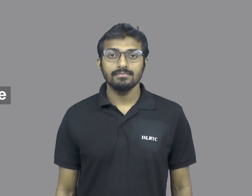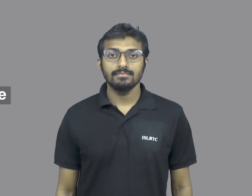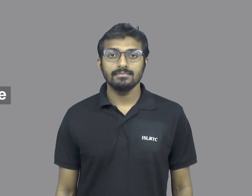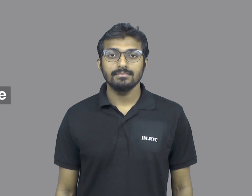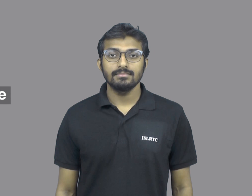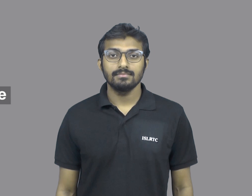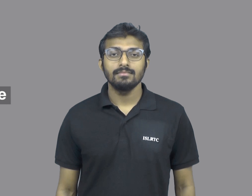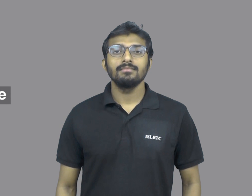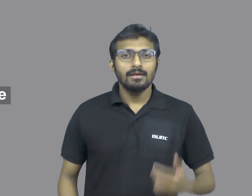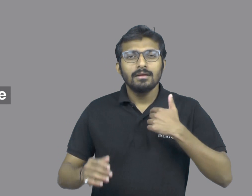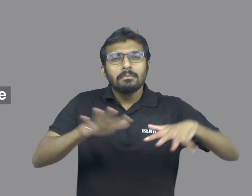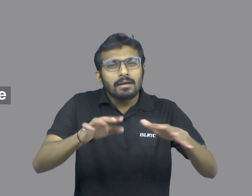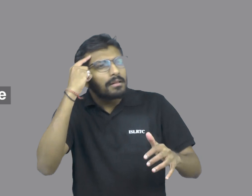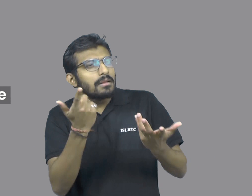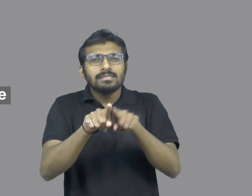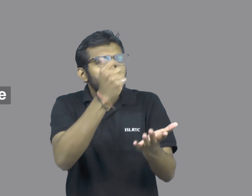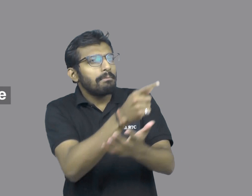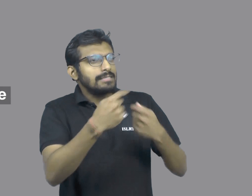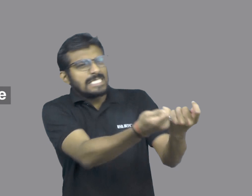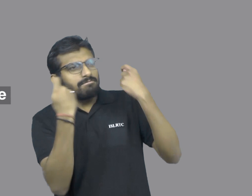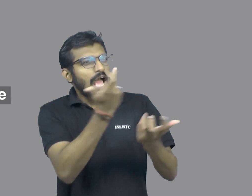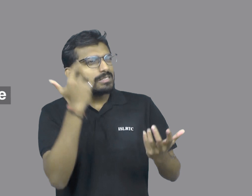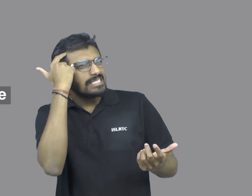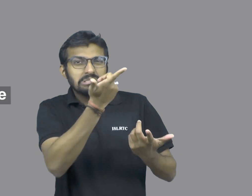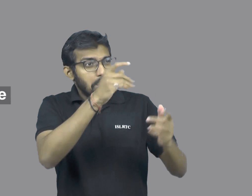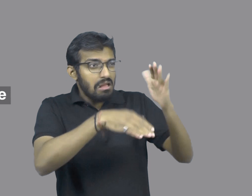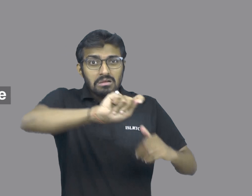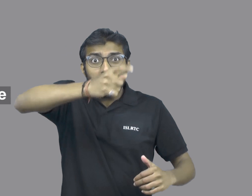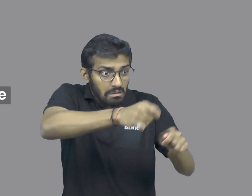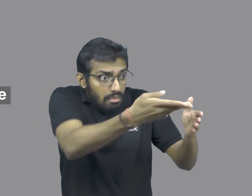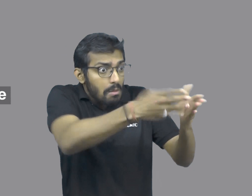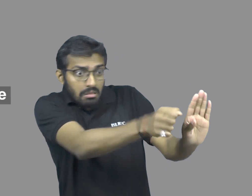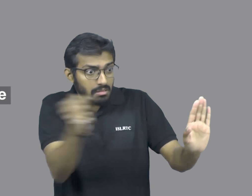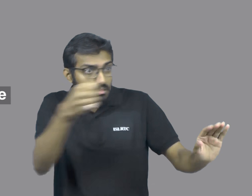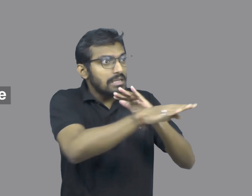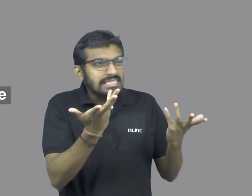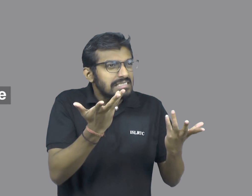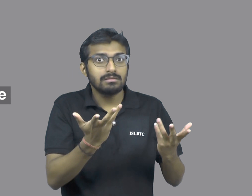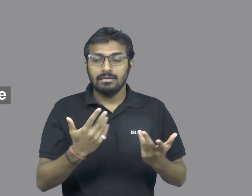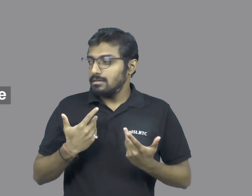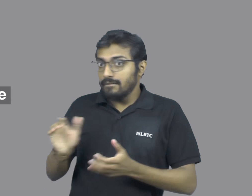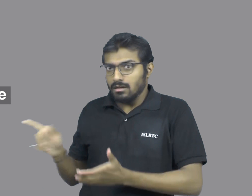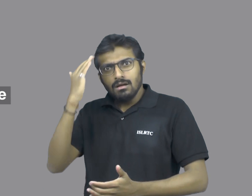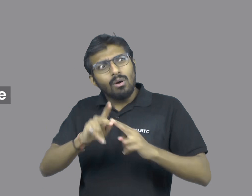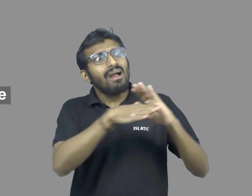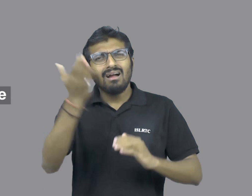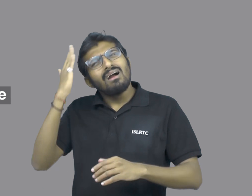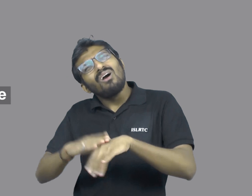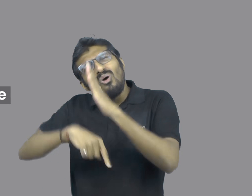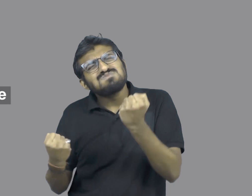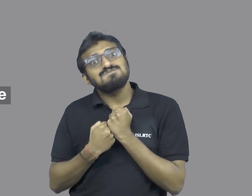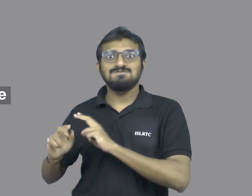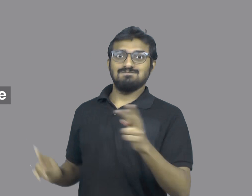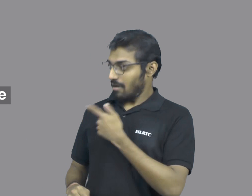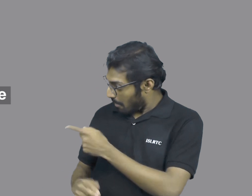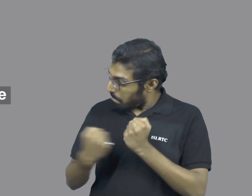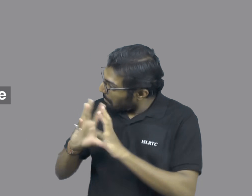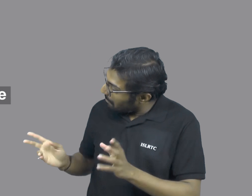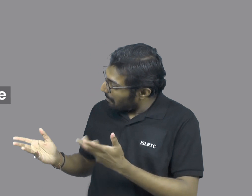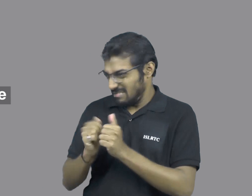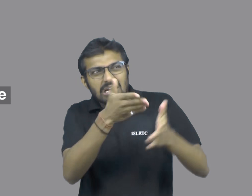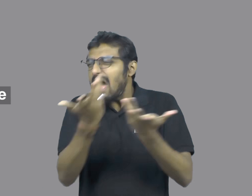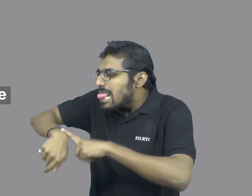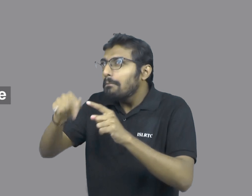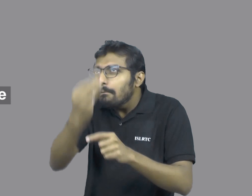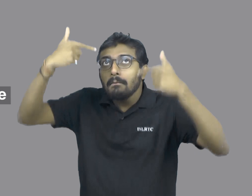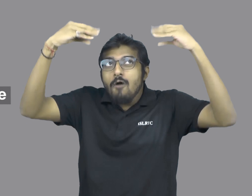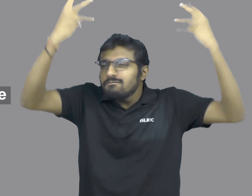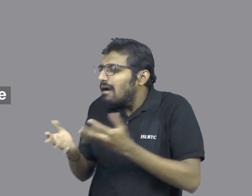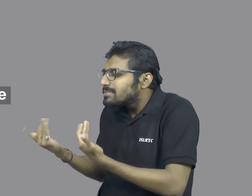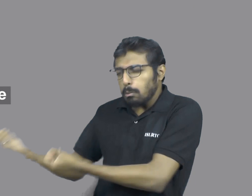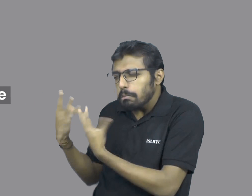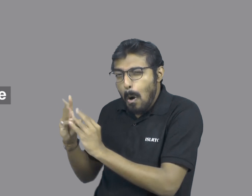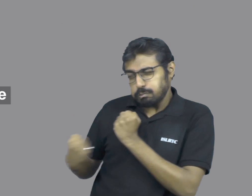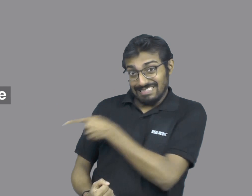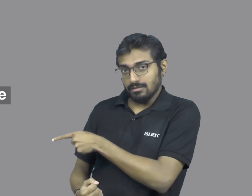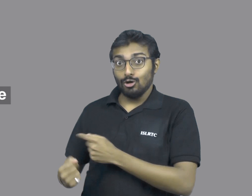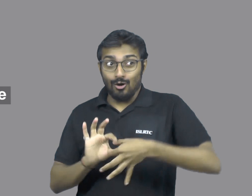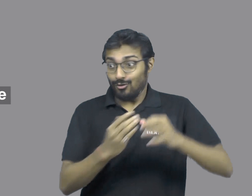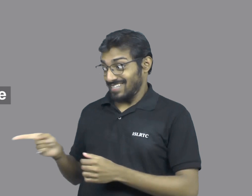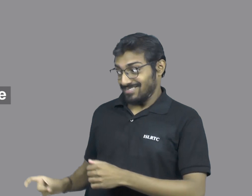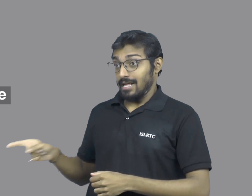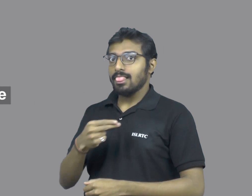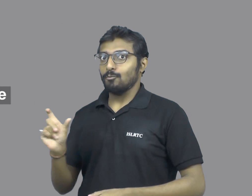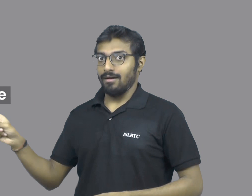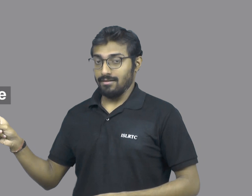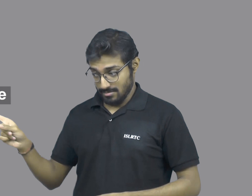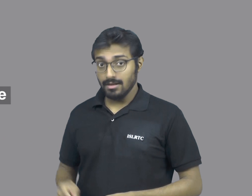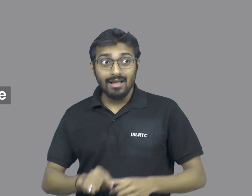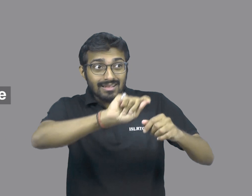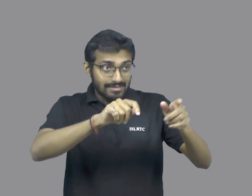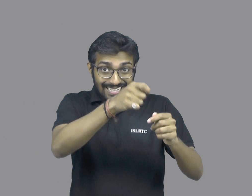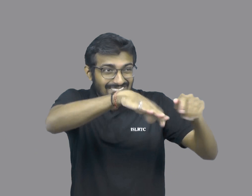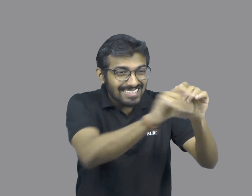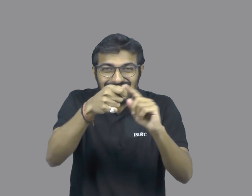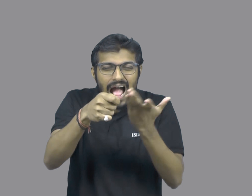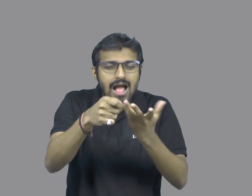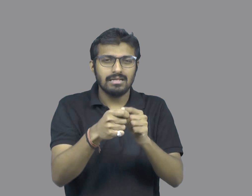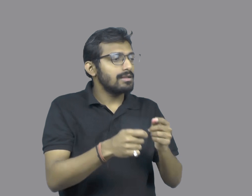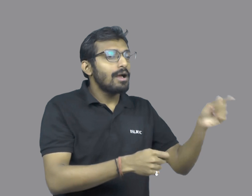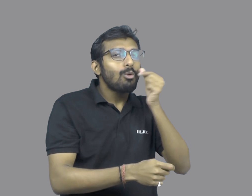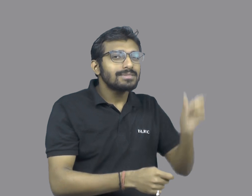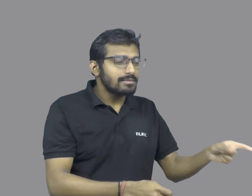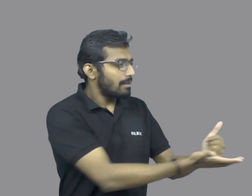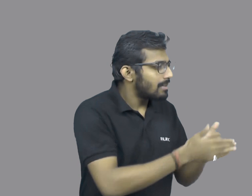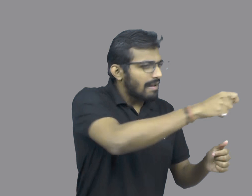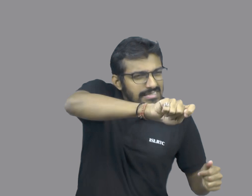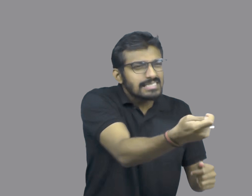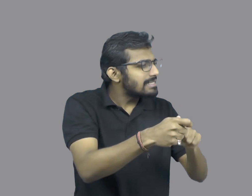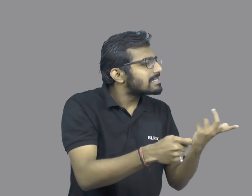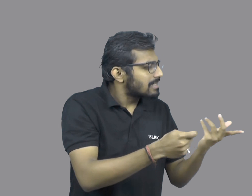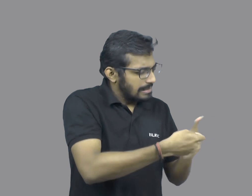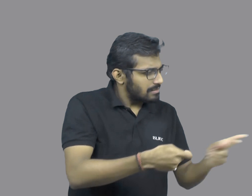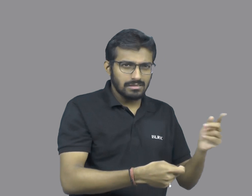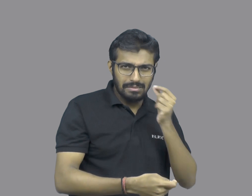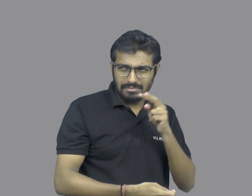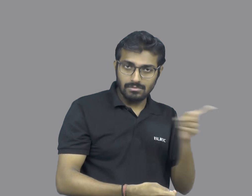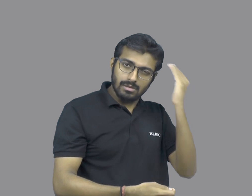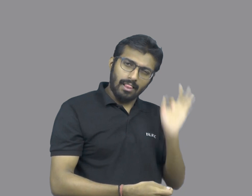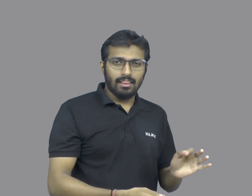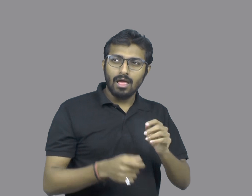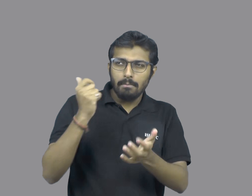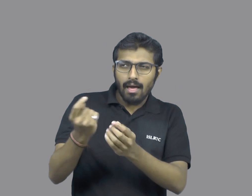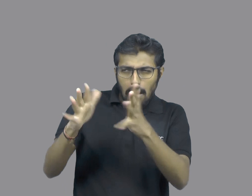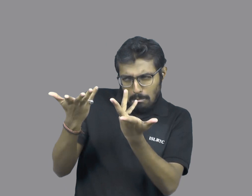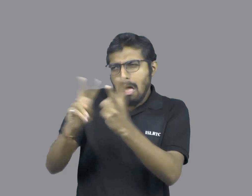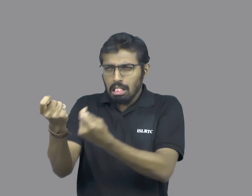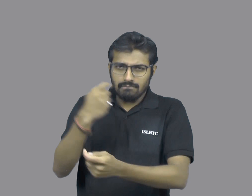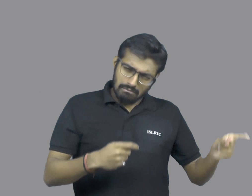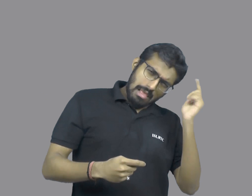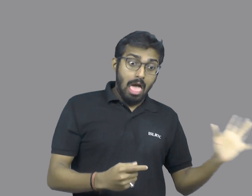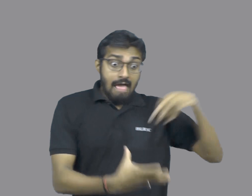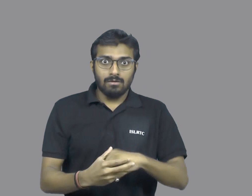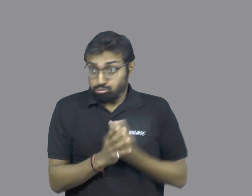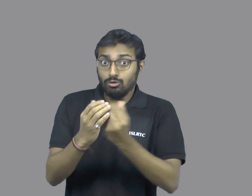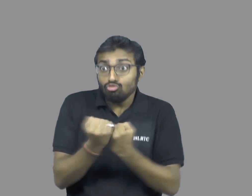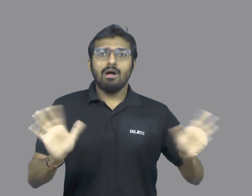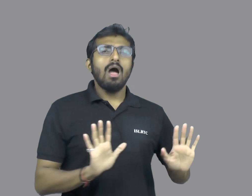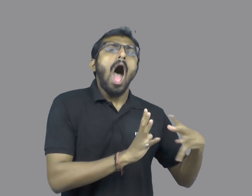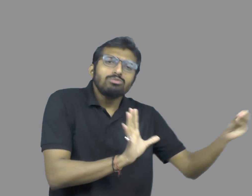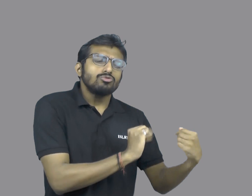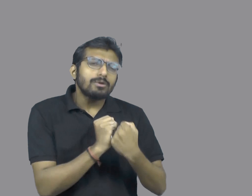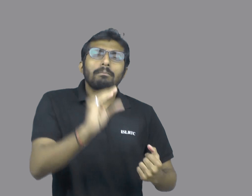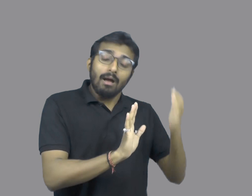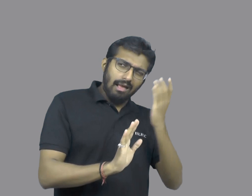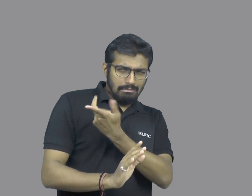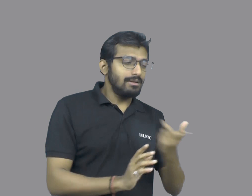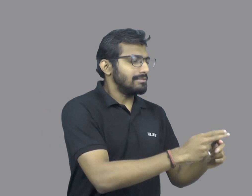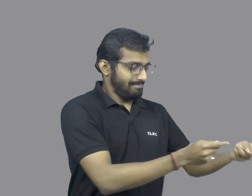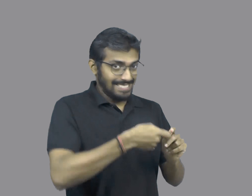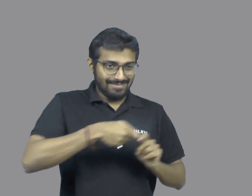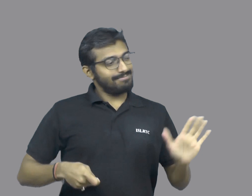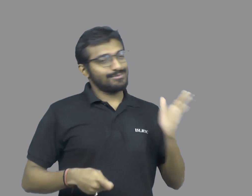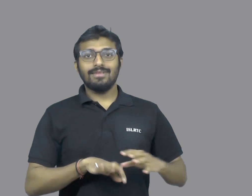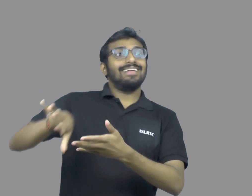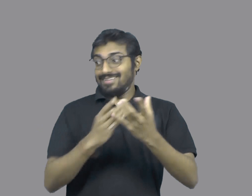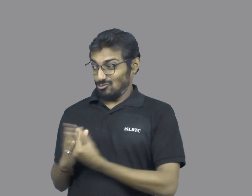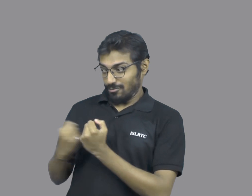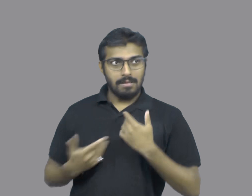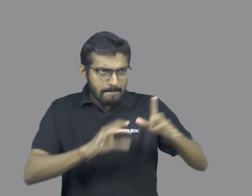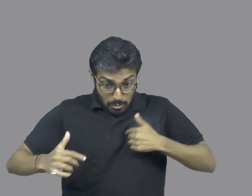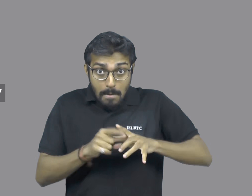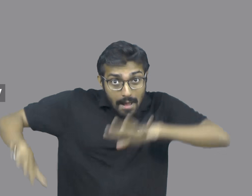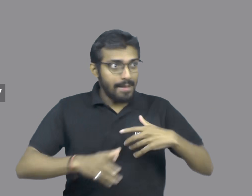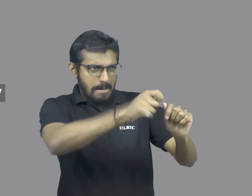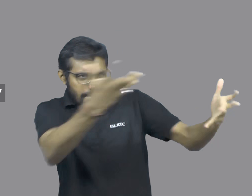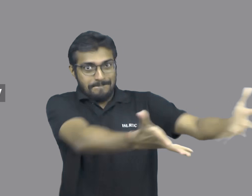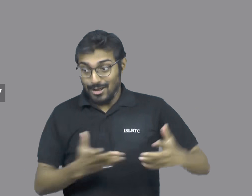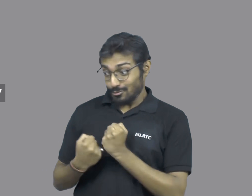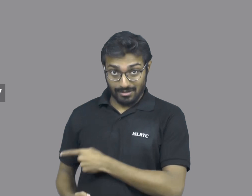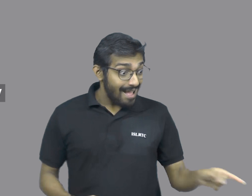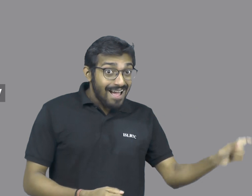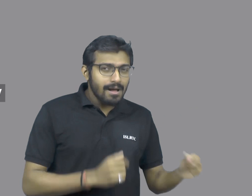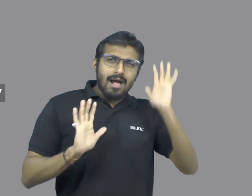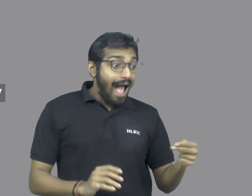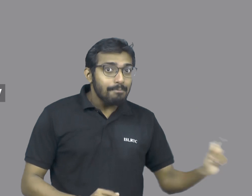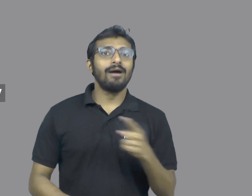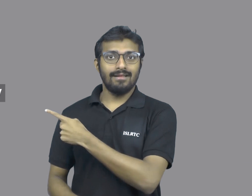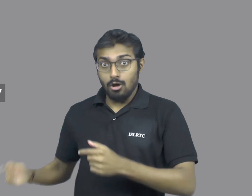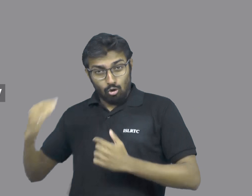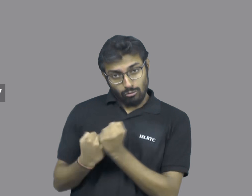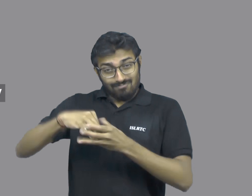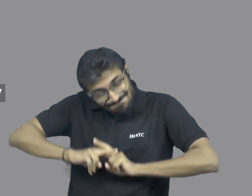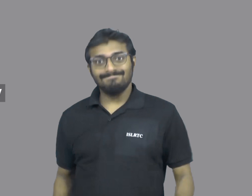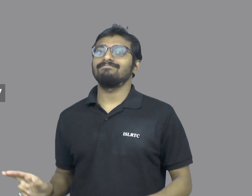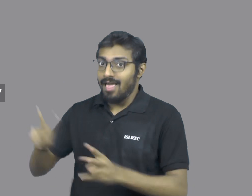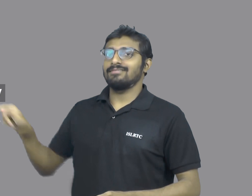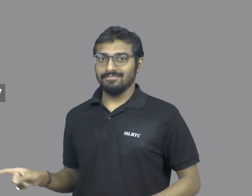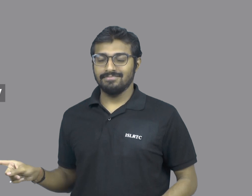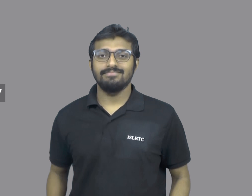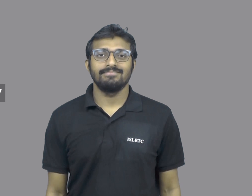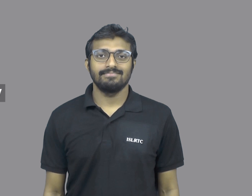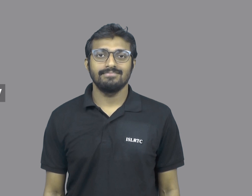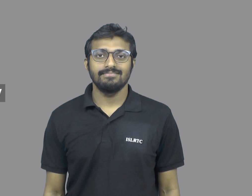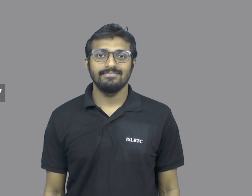Accomplice Accessory